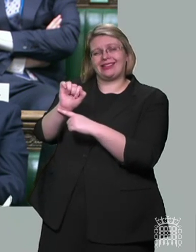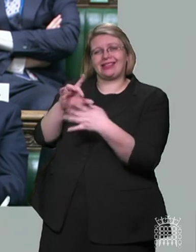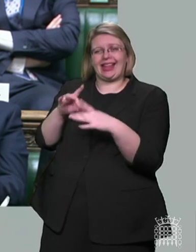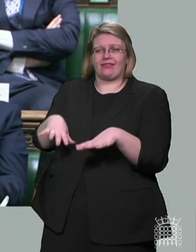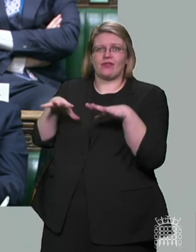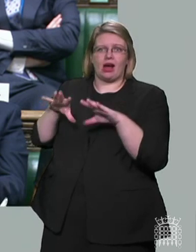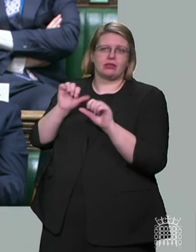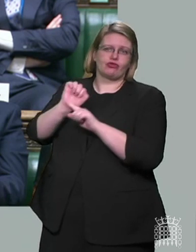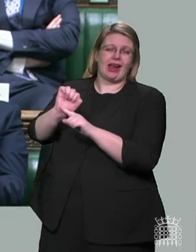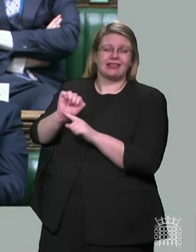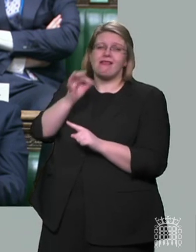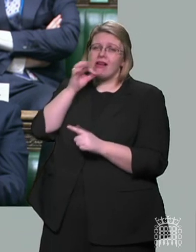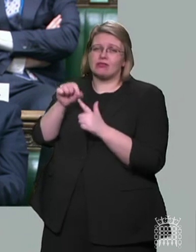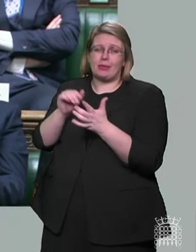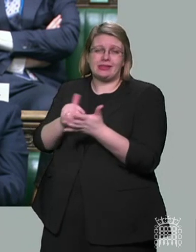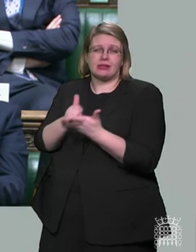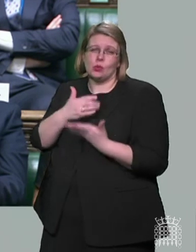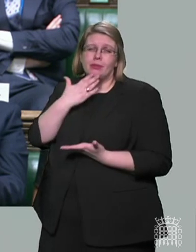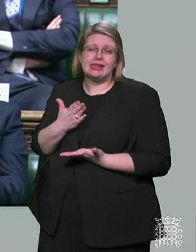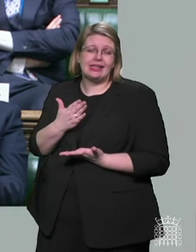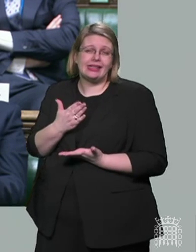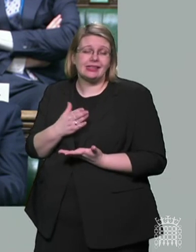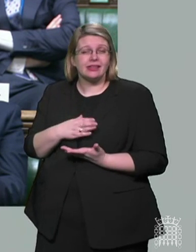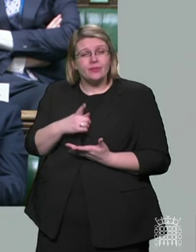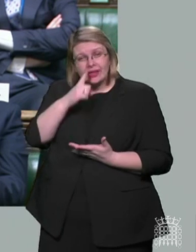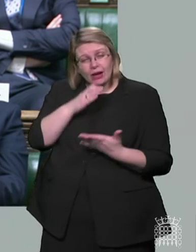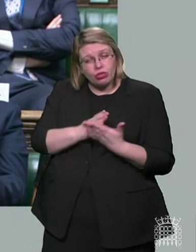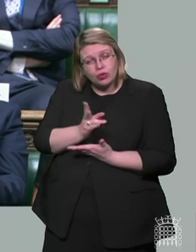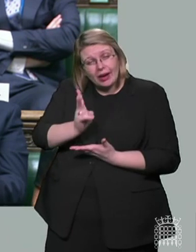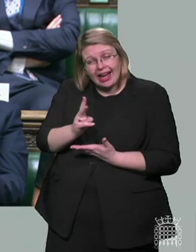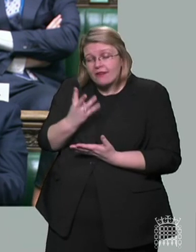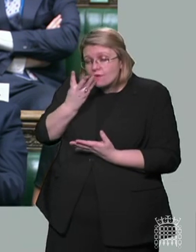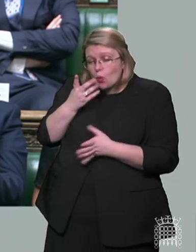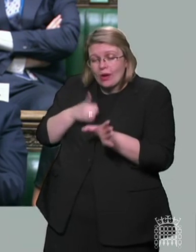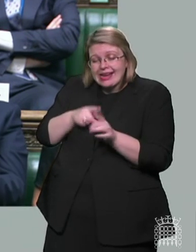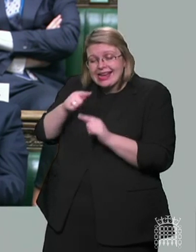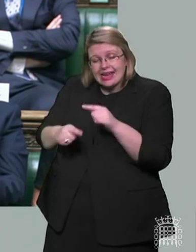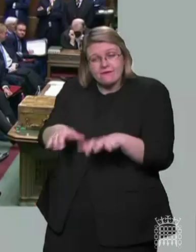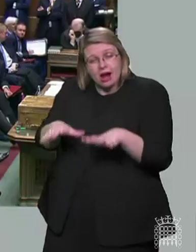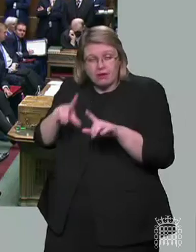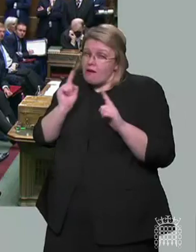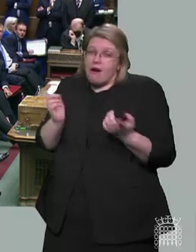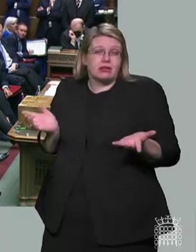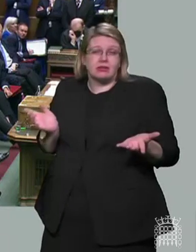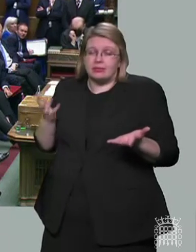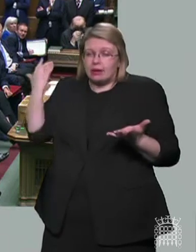Will he please take an interest in those, because Shrewsbury cannot afford a fourth year in a row of flooding?